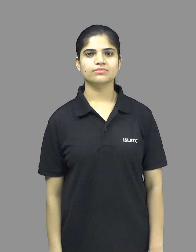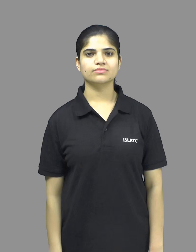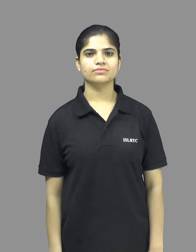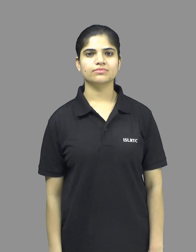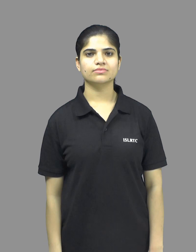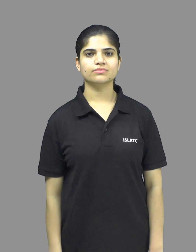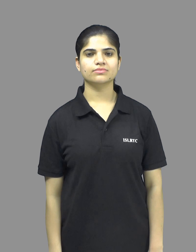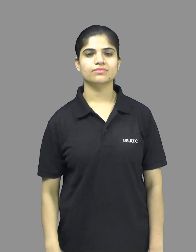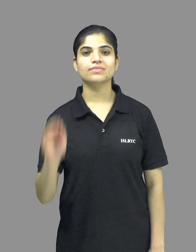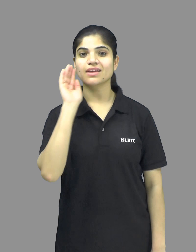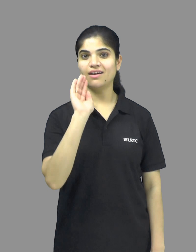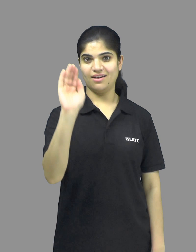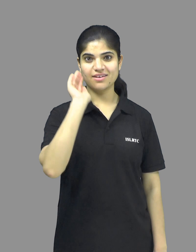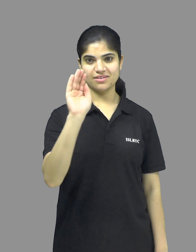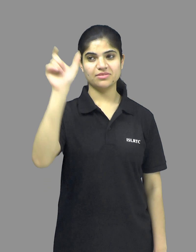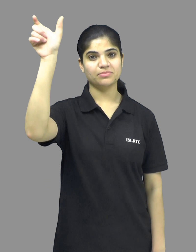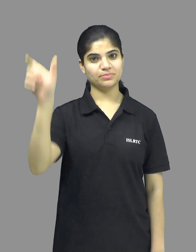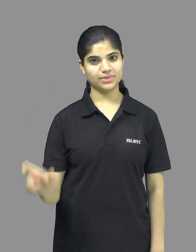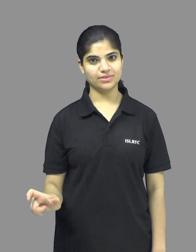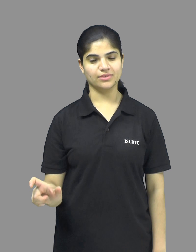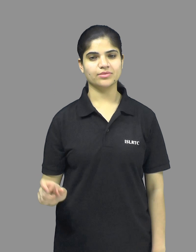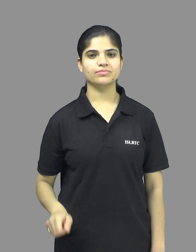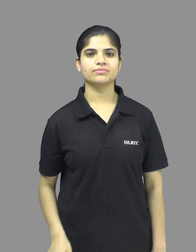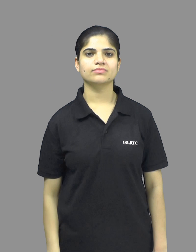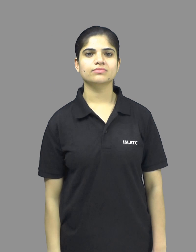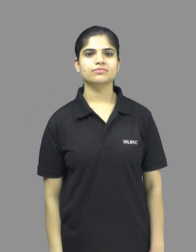Singer